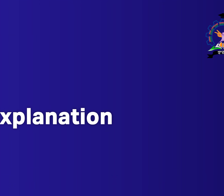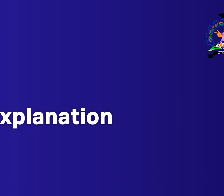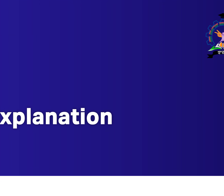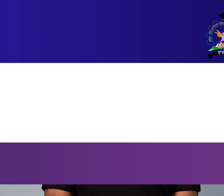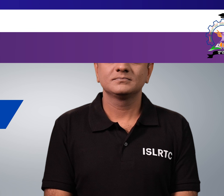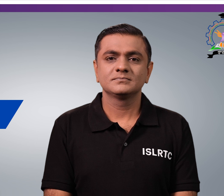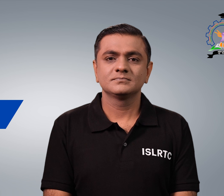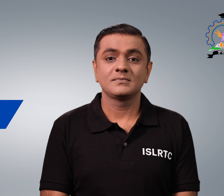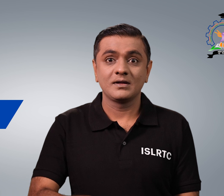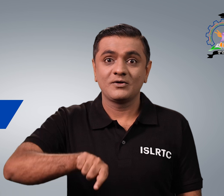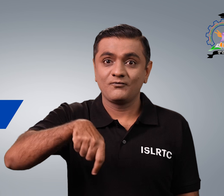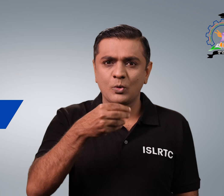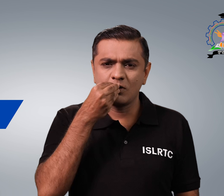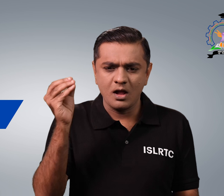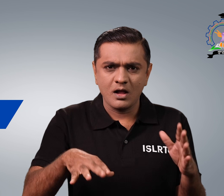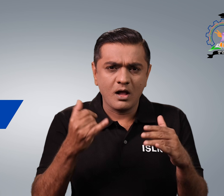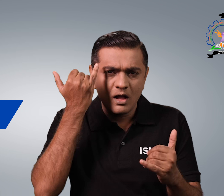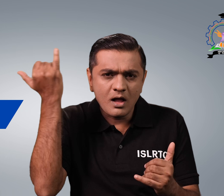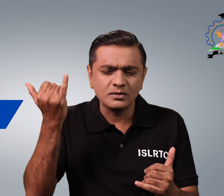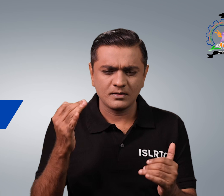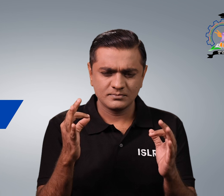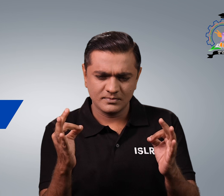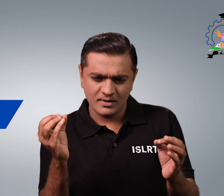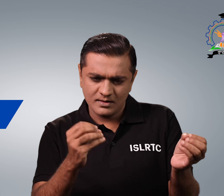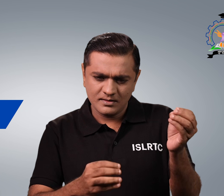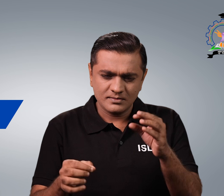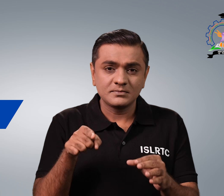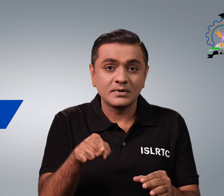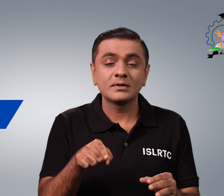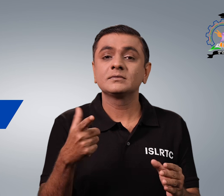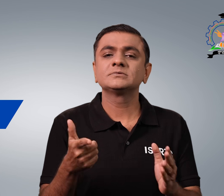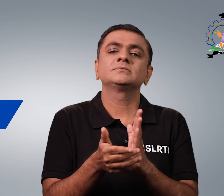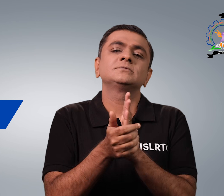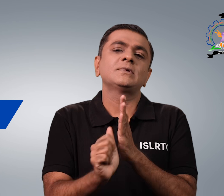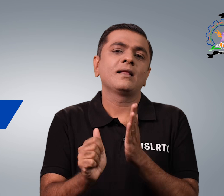Culinary refers to the skills and knowledge used to prepare and cook food.